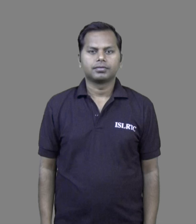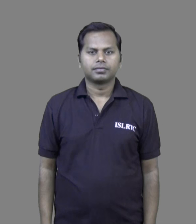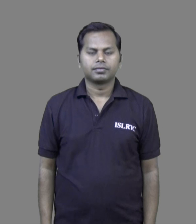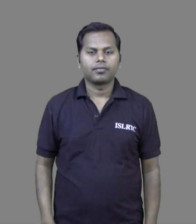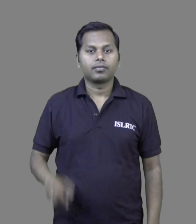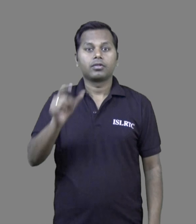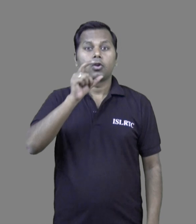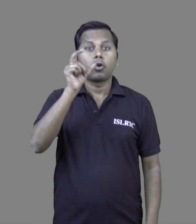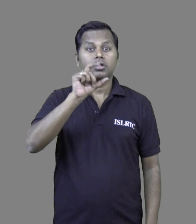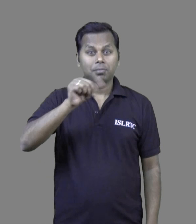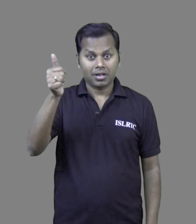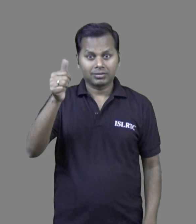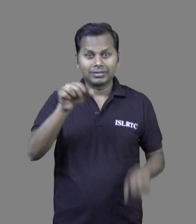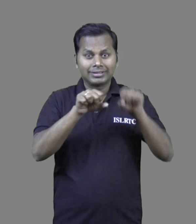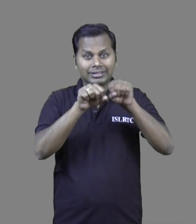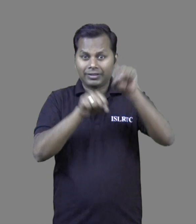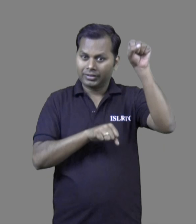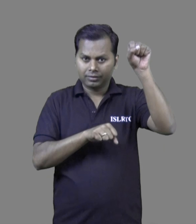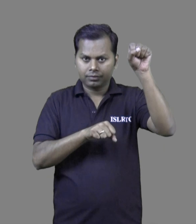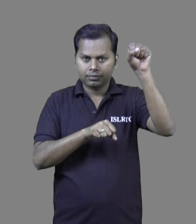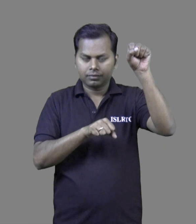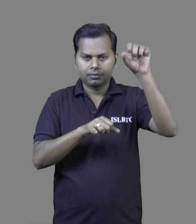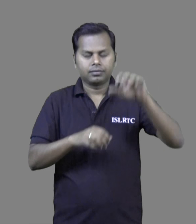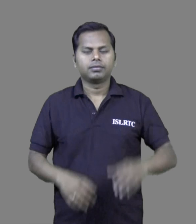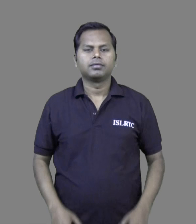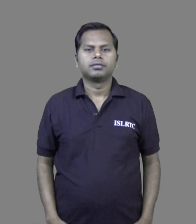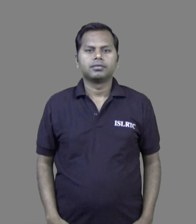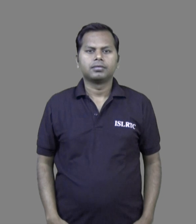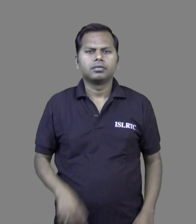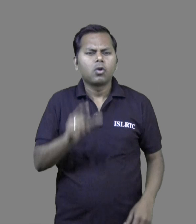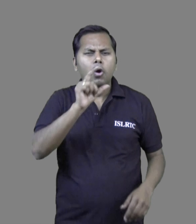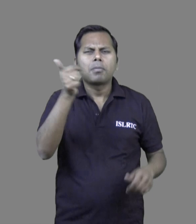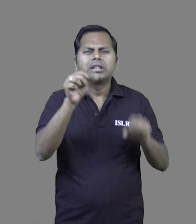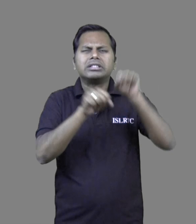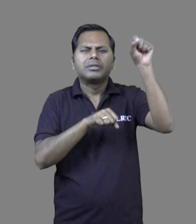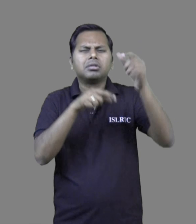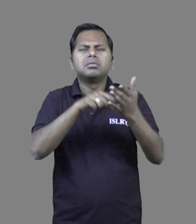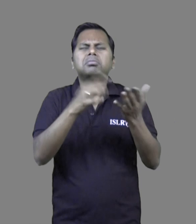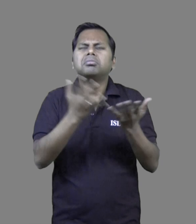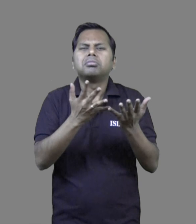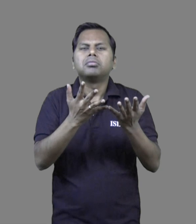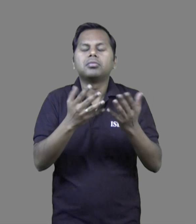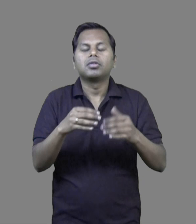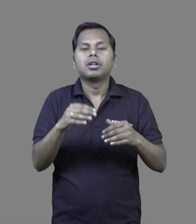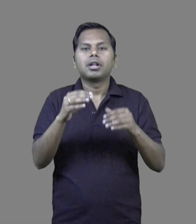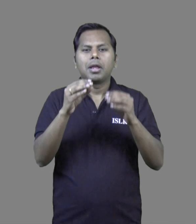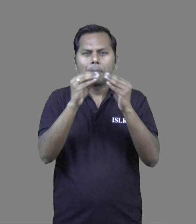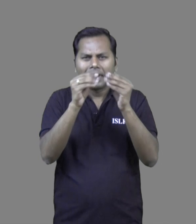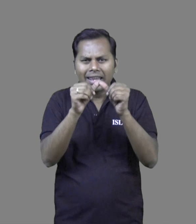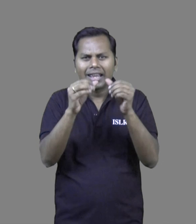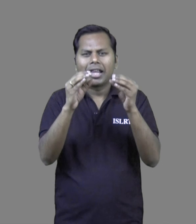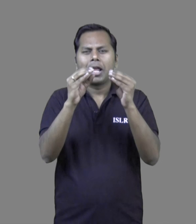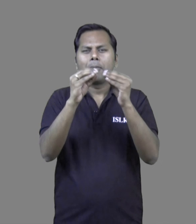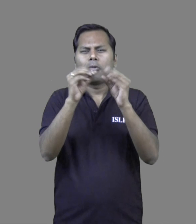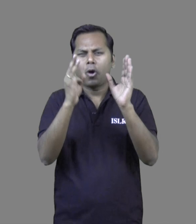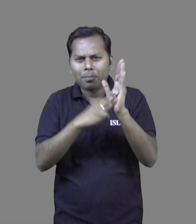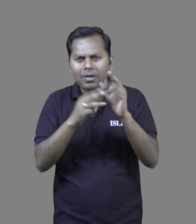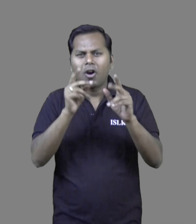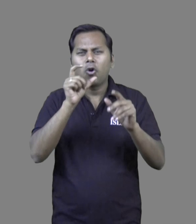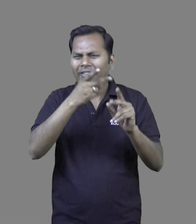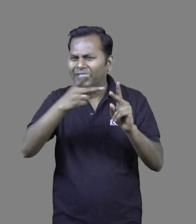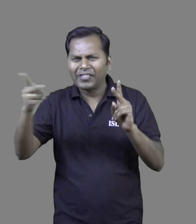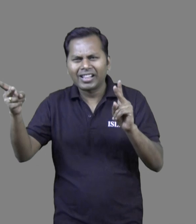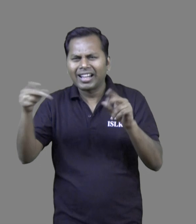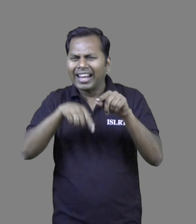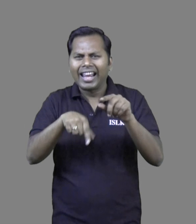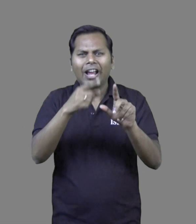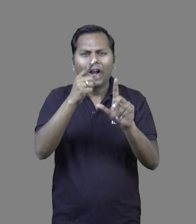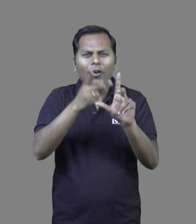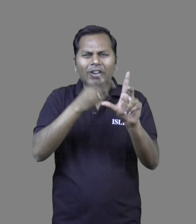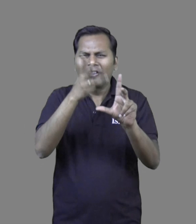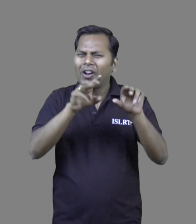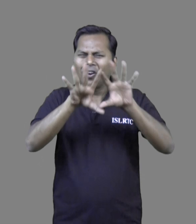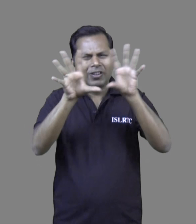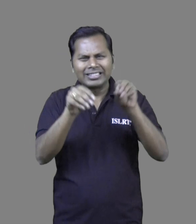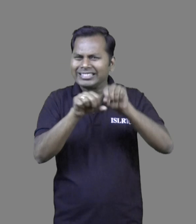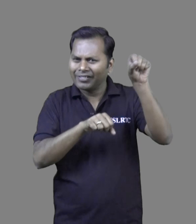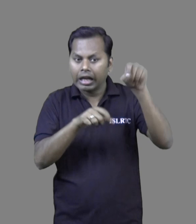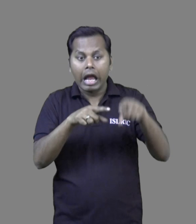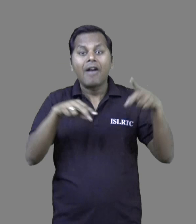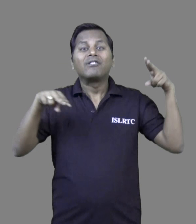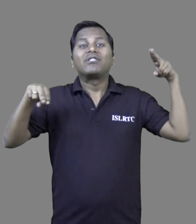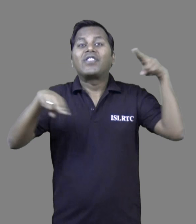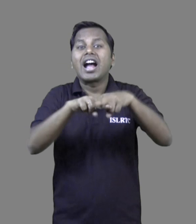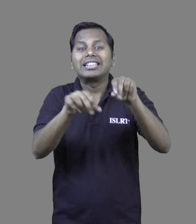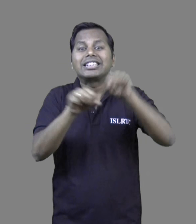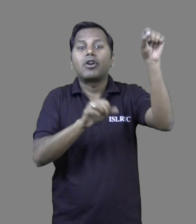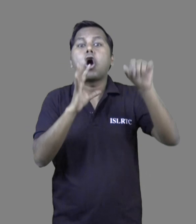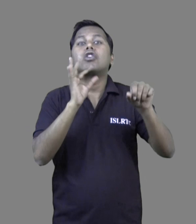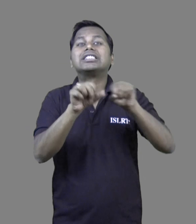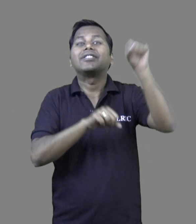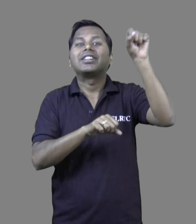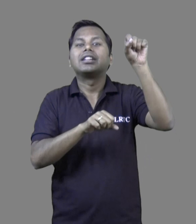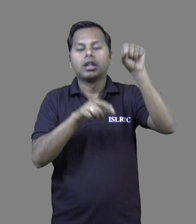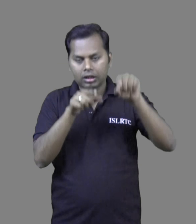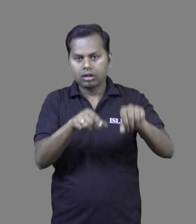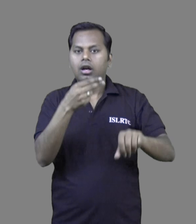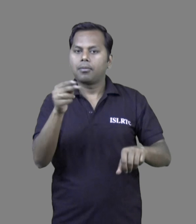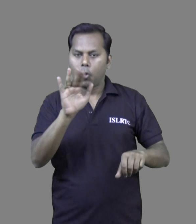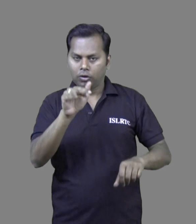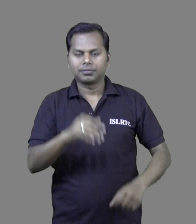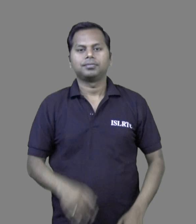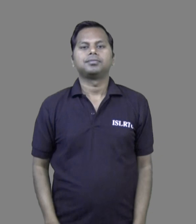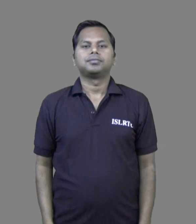Degree